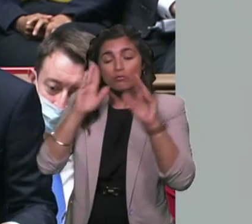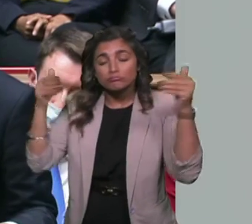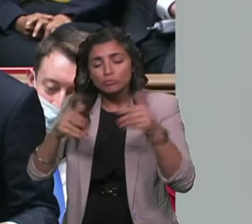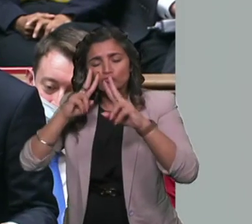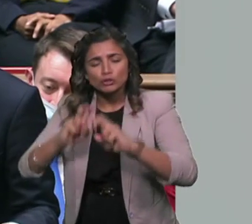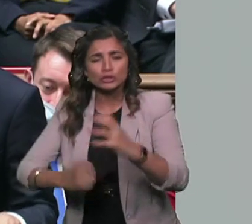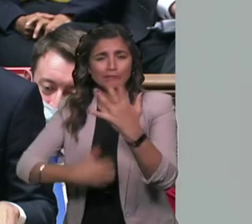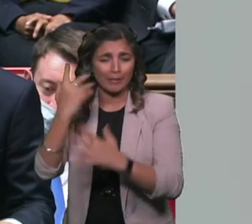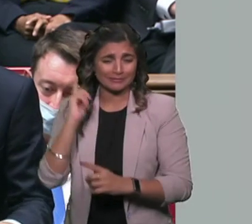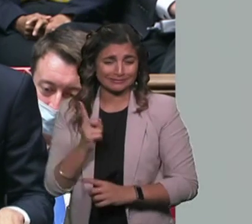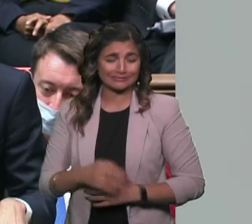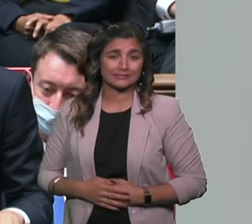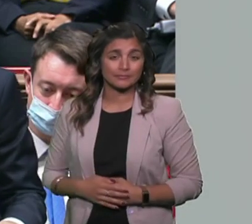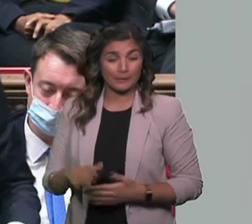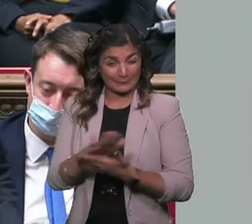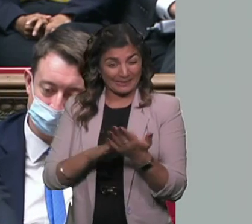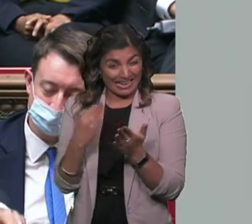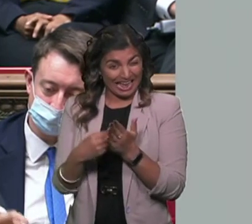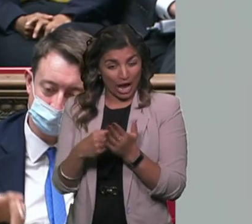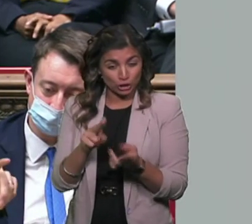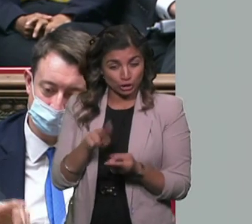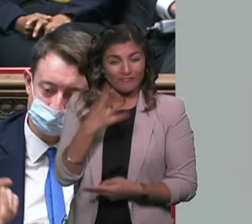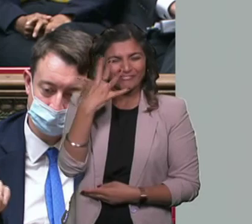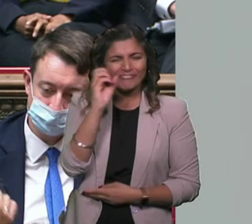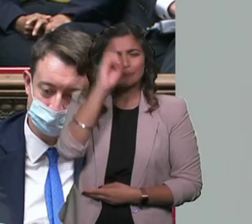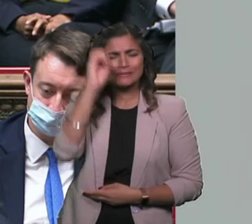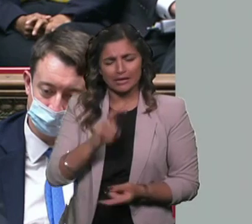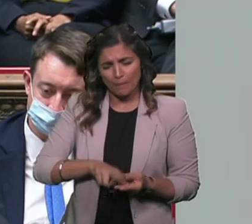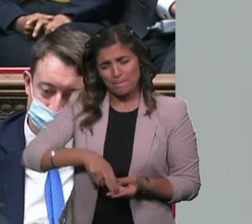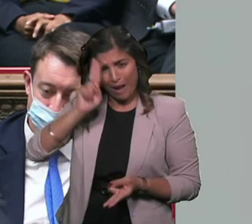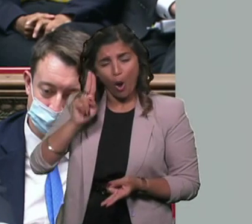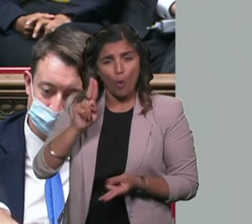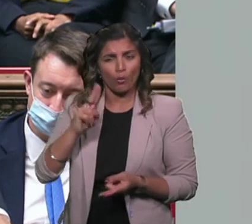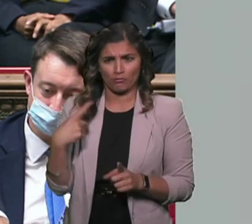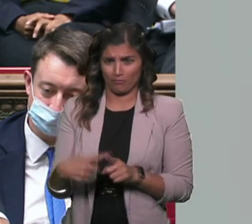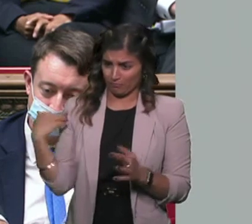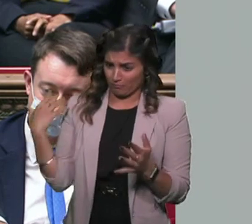That is a cash increase of 50%—the fastest increase ever.